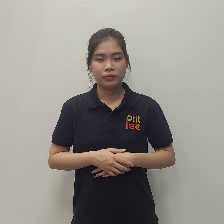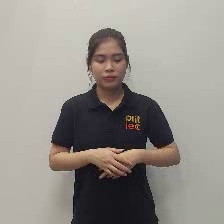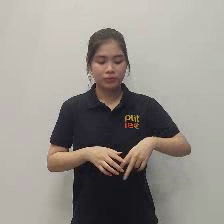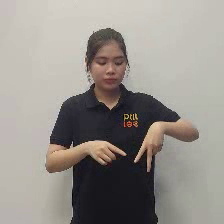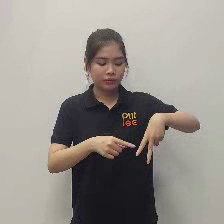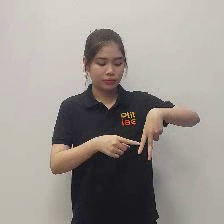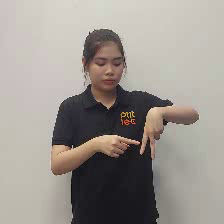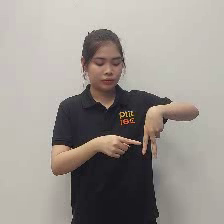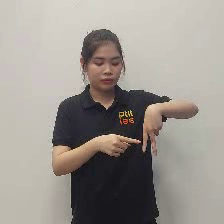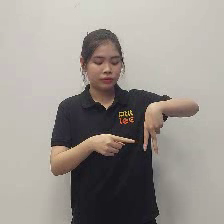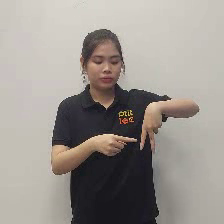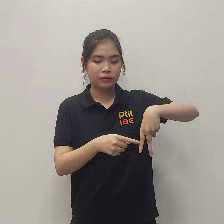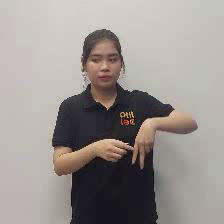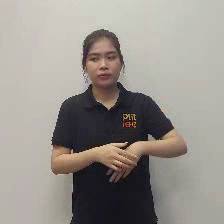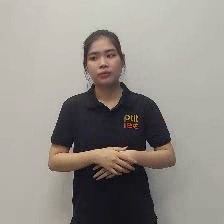Chân